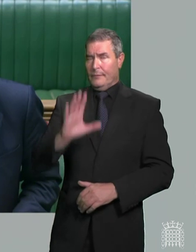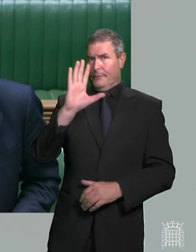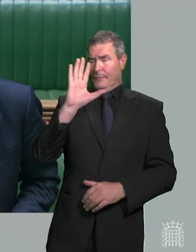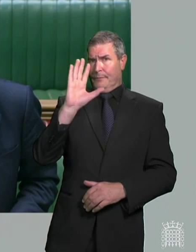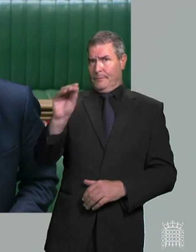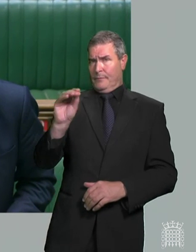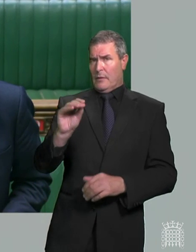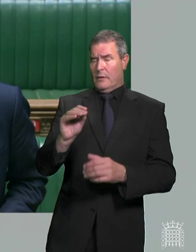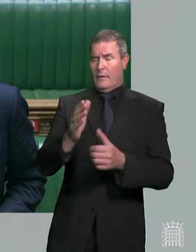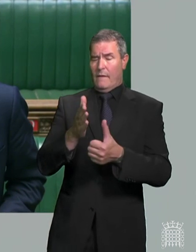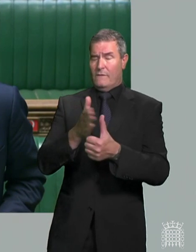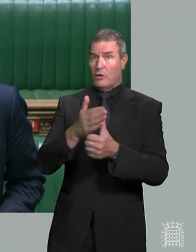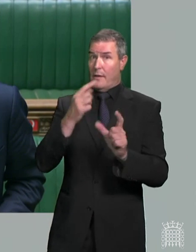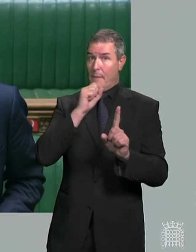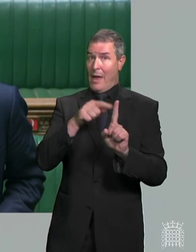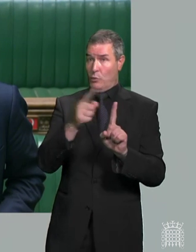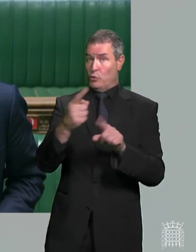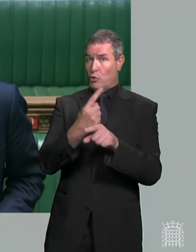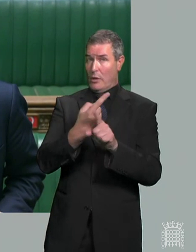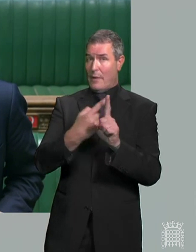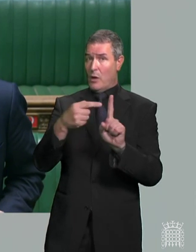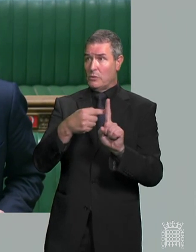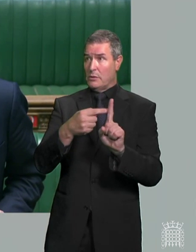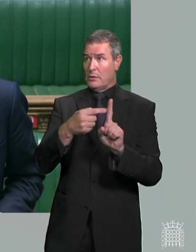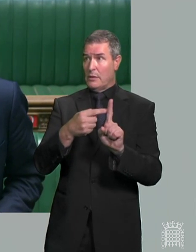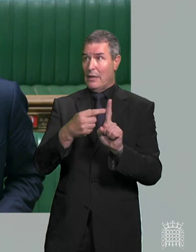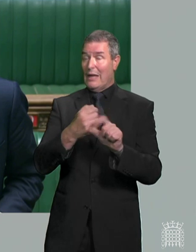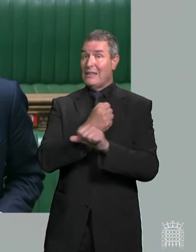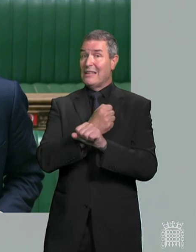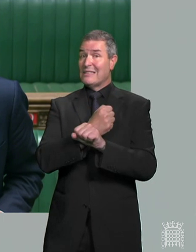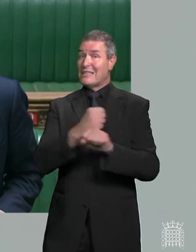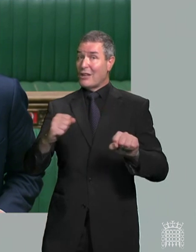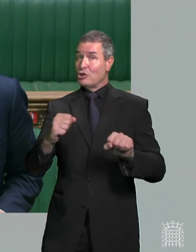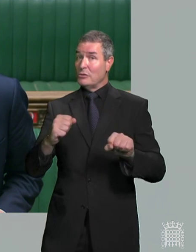First of all, the gentleman in question’s sanction has come to an end.